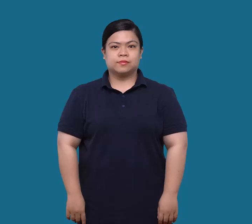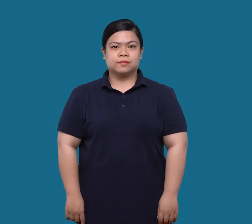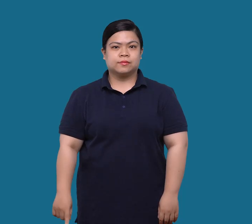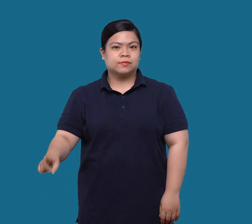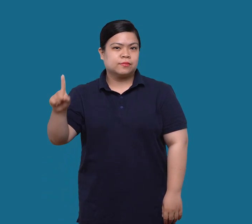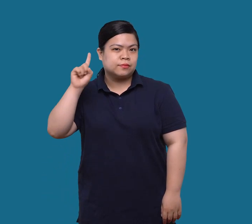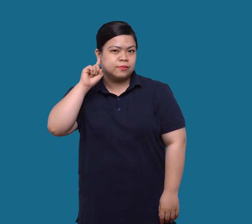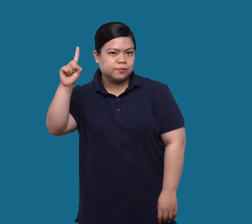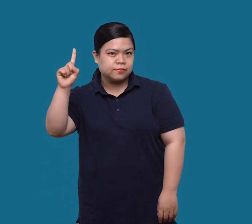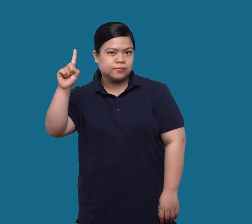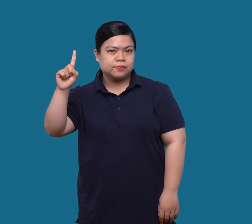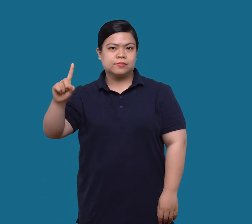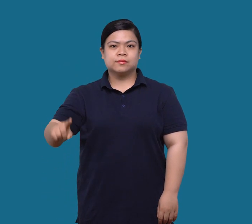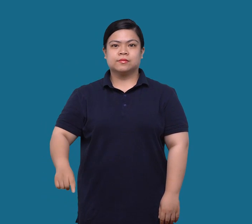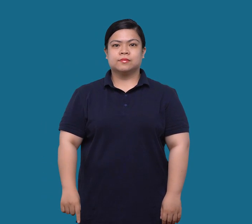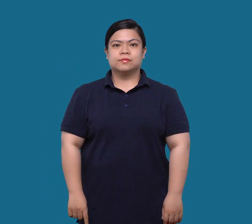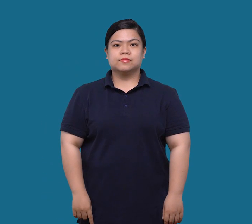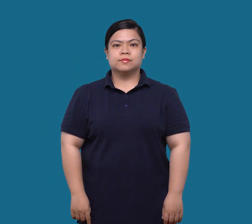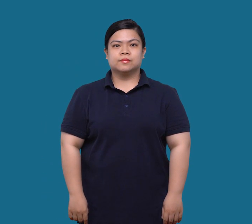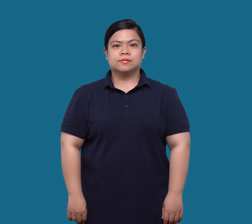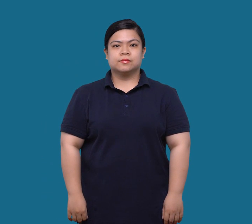một tiếng